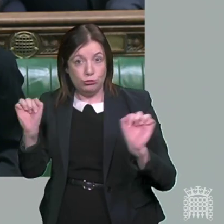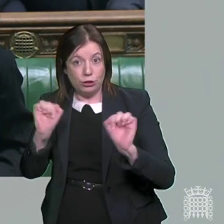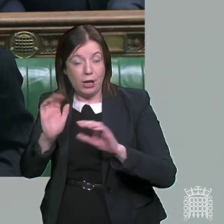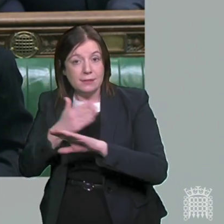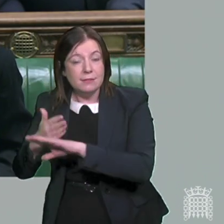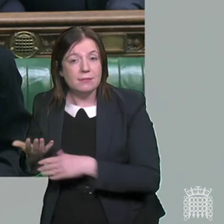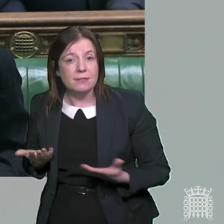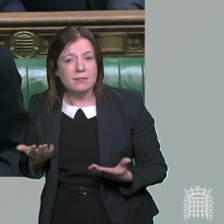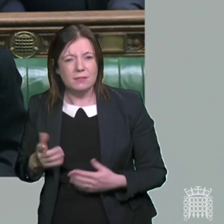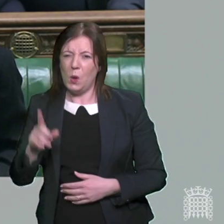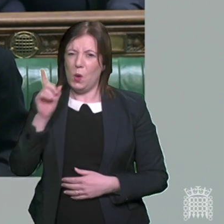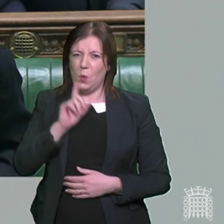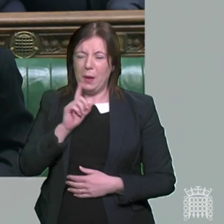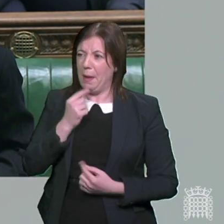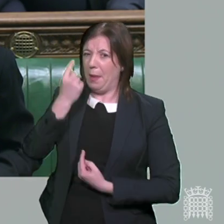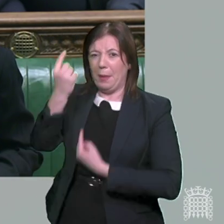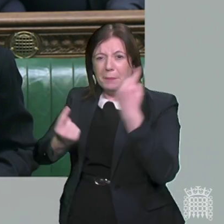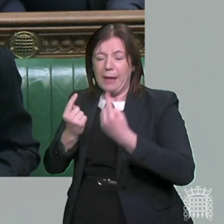Do women suffering in pain now just have